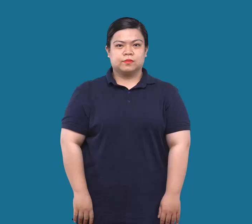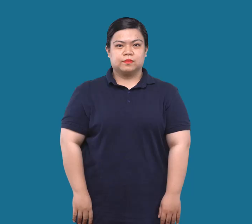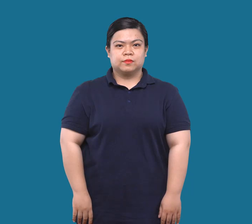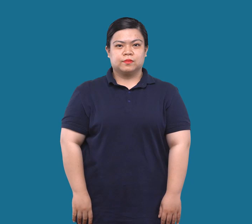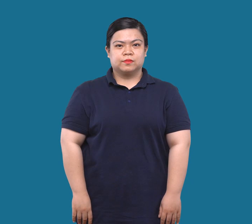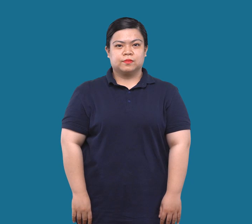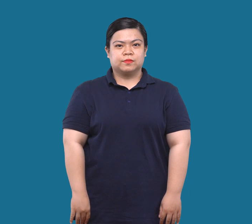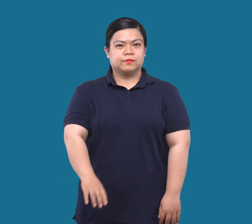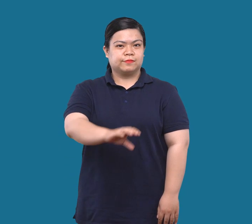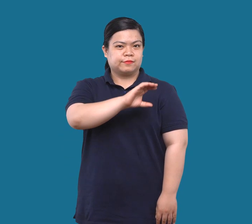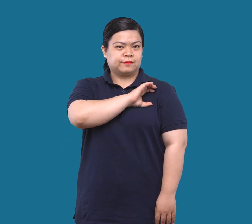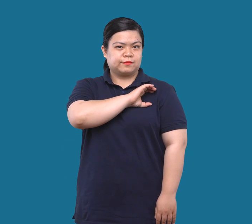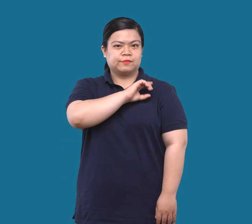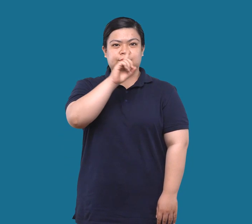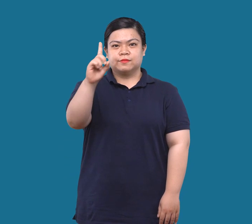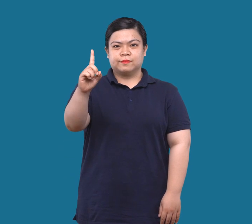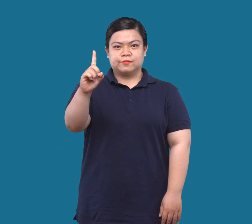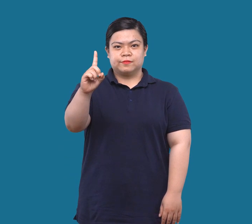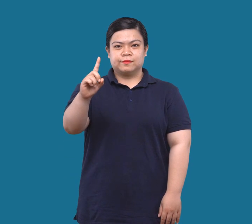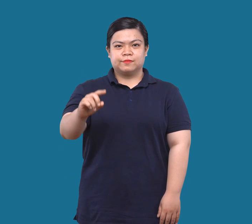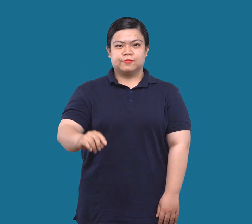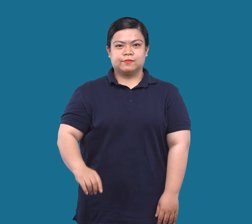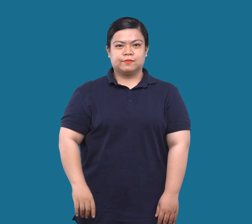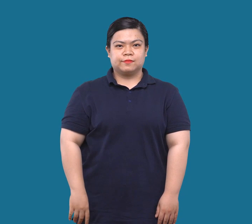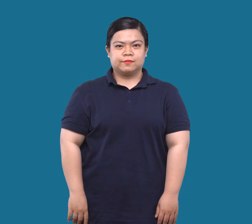tiểu học